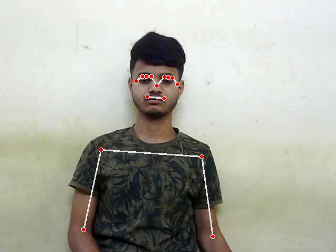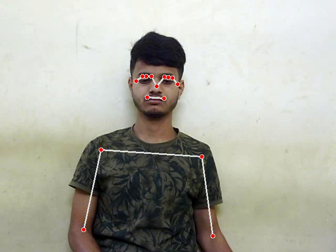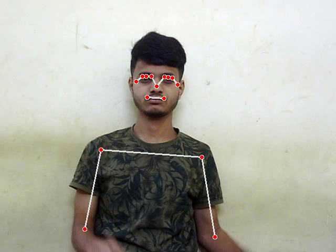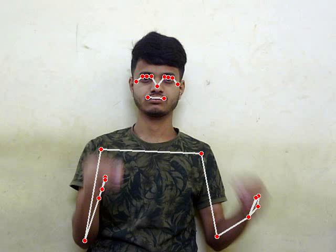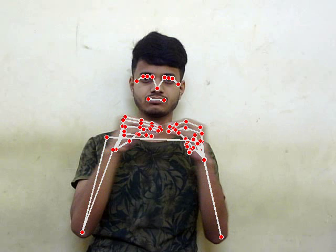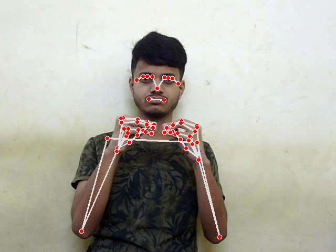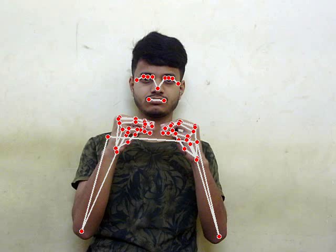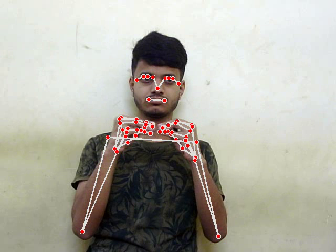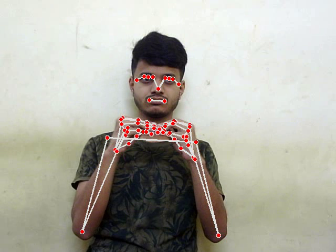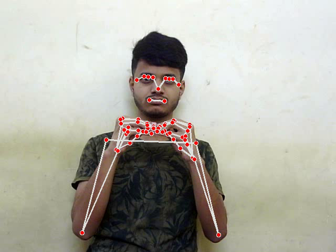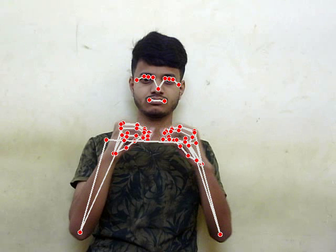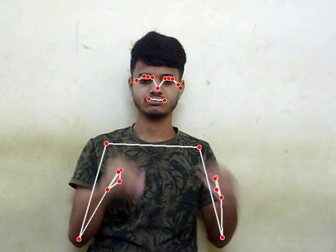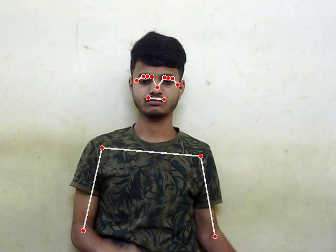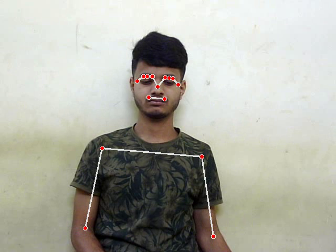more